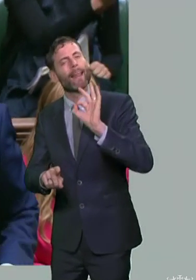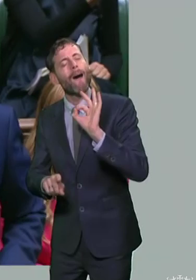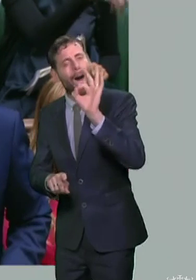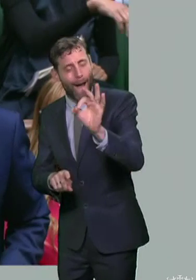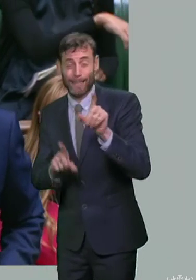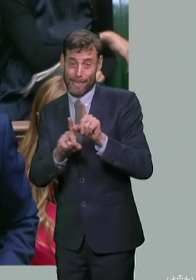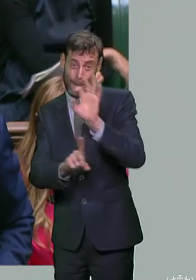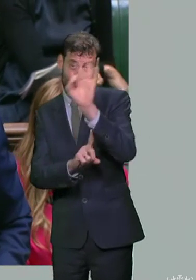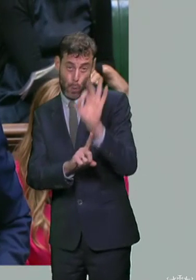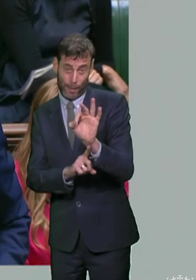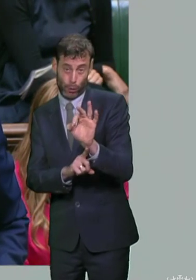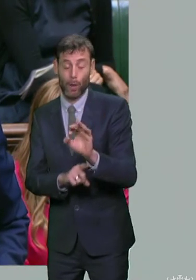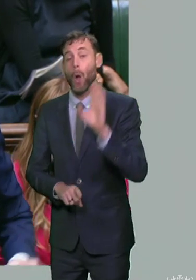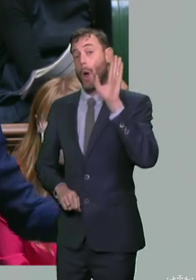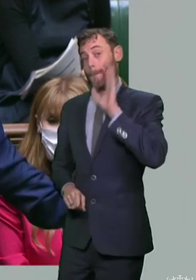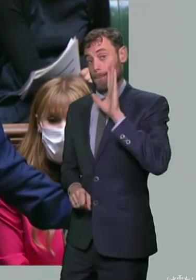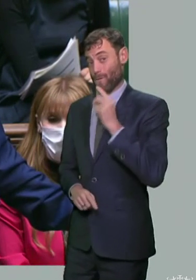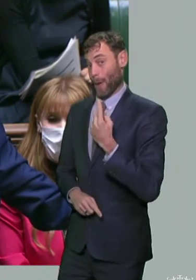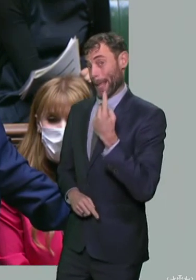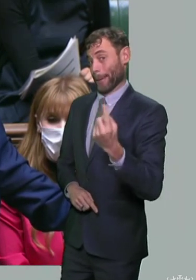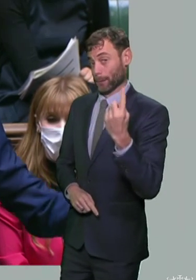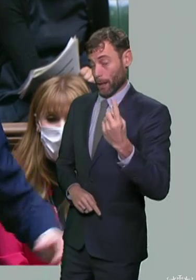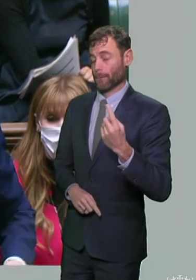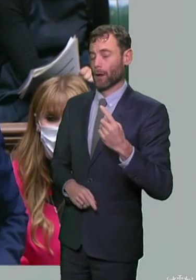He used to say— I see they’ve turned up this week, Prime Minister.